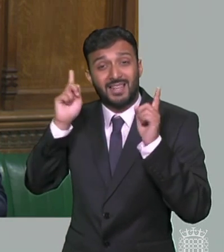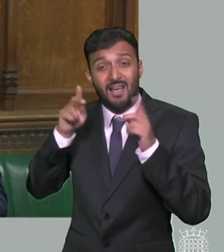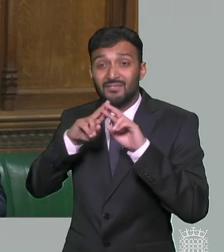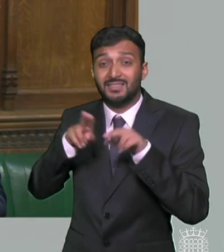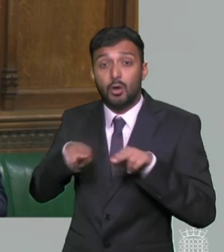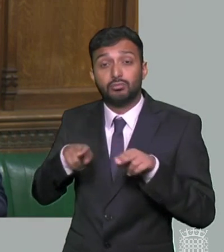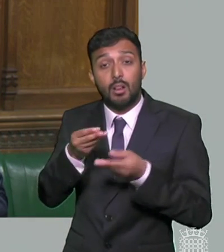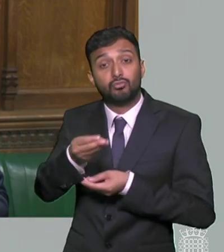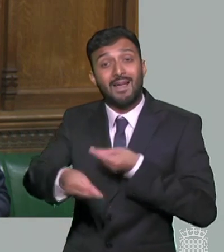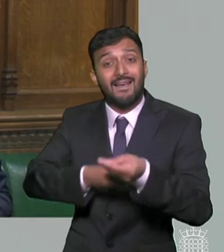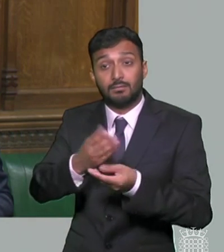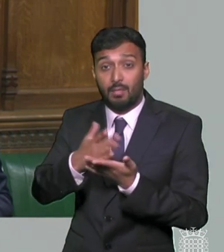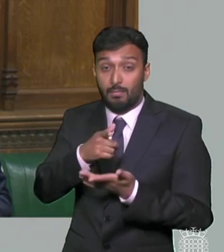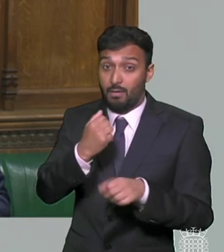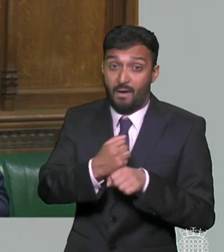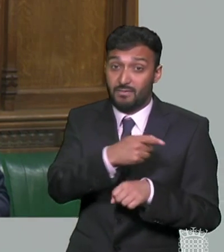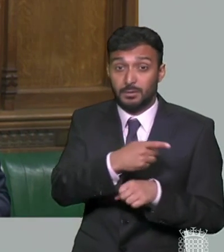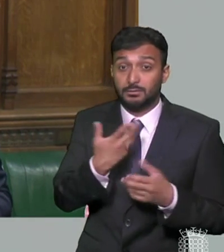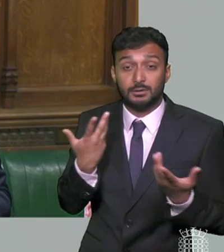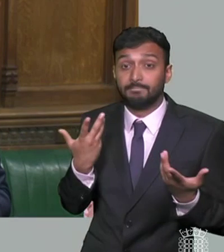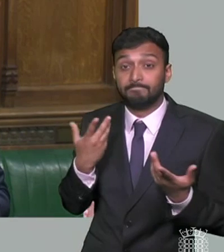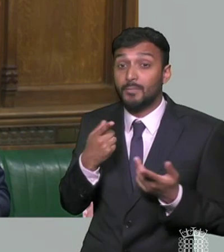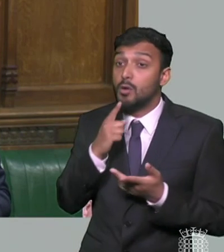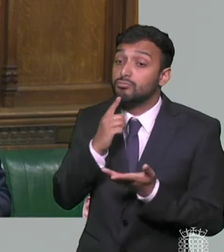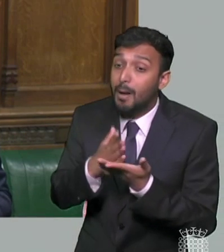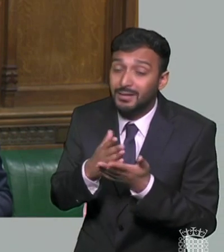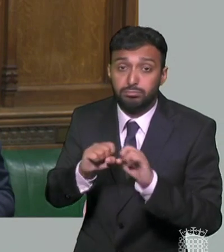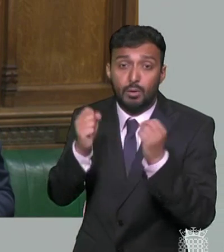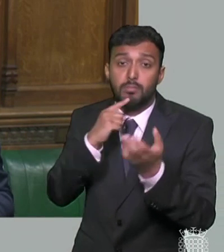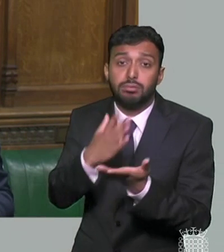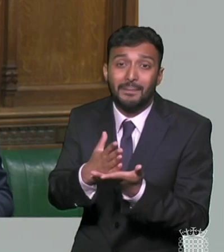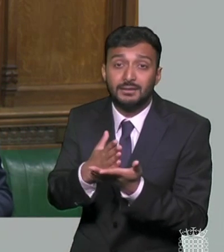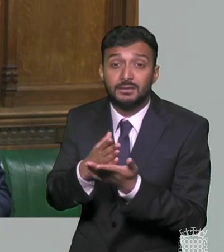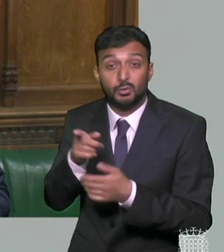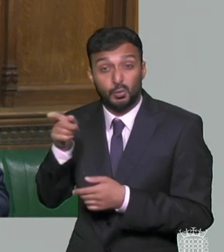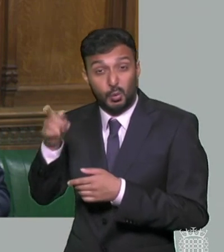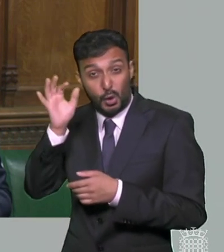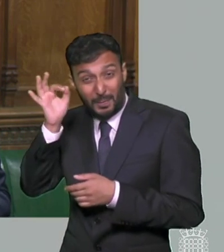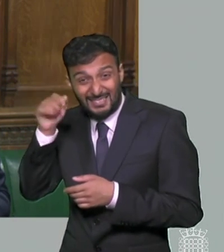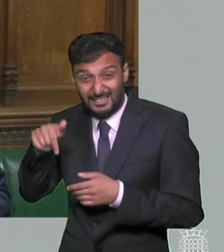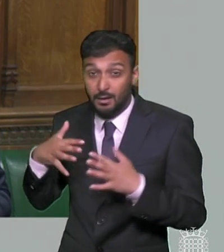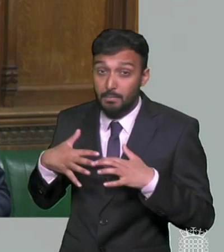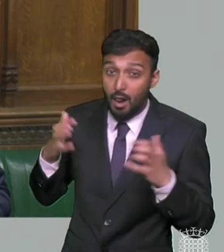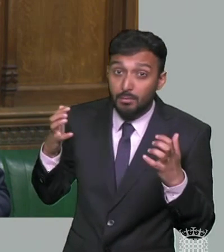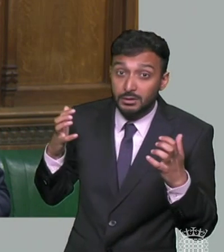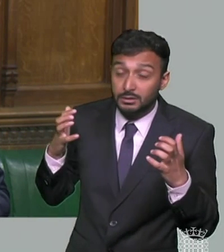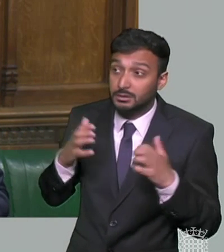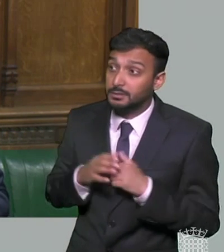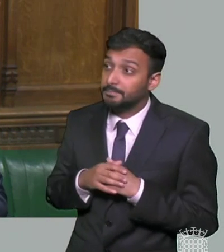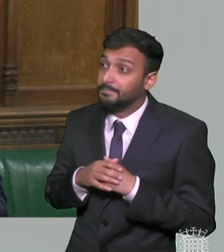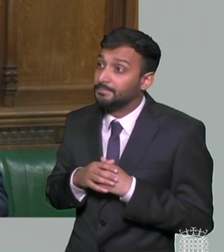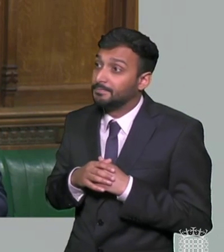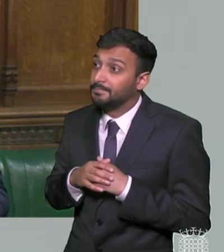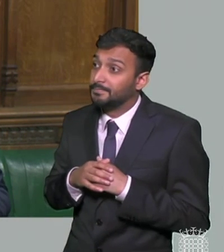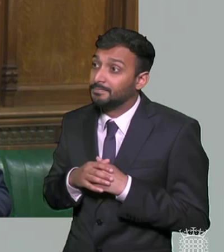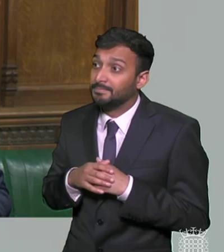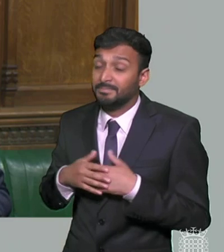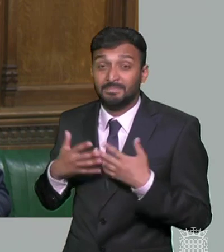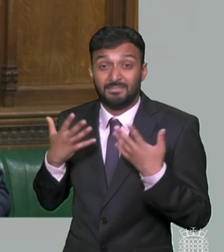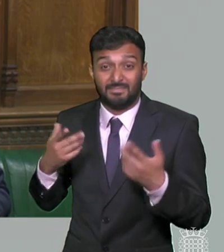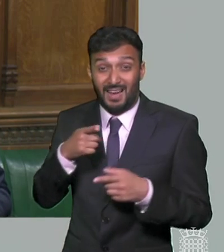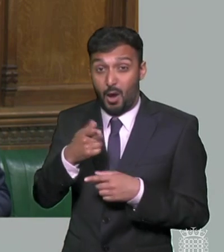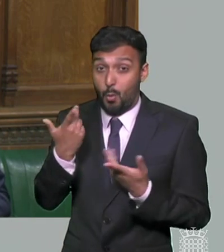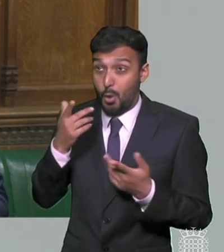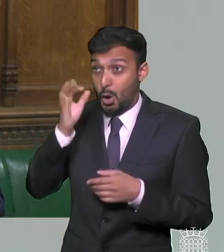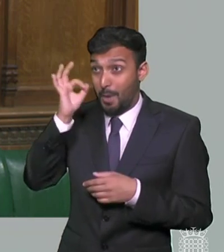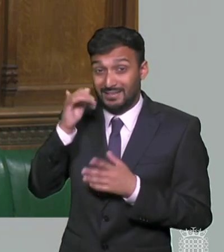The Government have broken their word to the Committee, to the House and to you, Mr Speaker, on scrutiny of the Australia trade deal by triggering the Constitutional Reform and Governance Act process and endangering a Committee report.